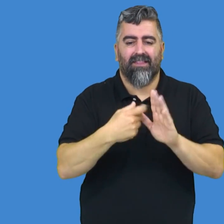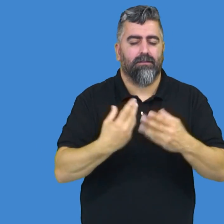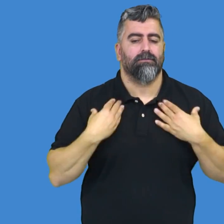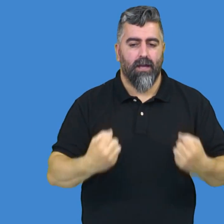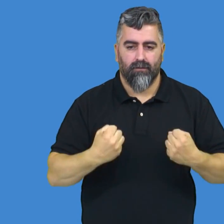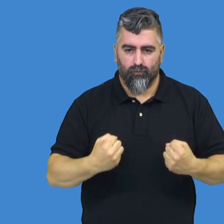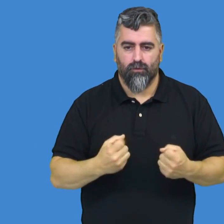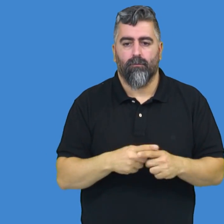sano